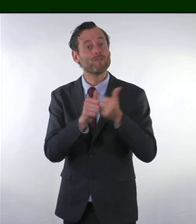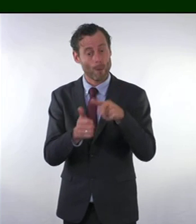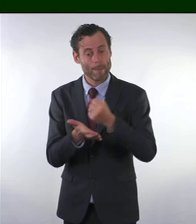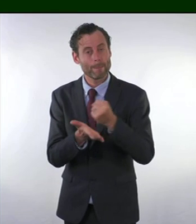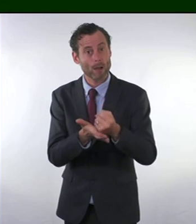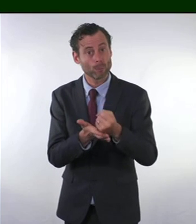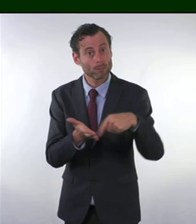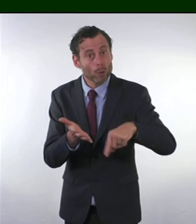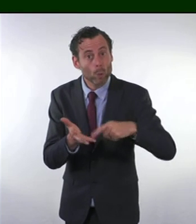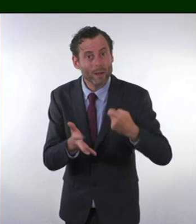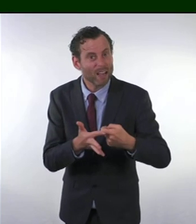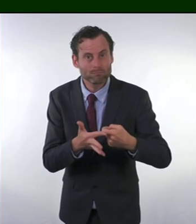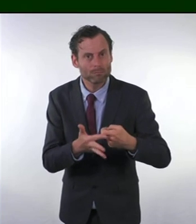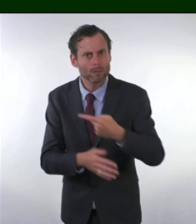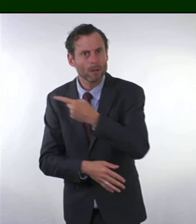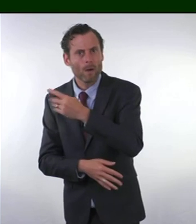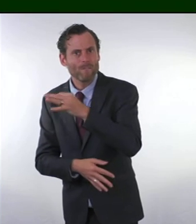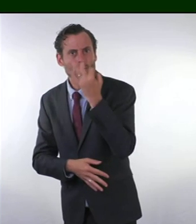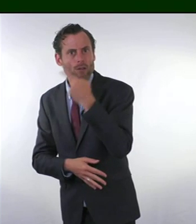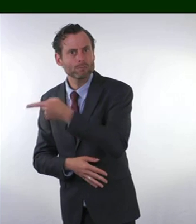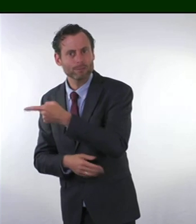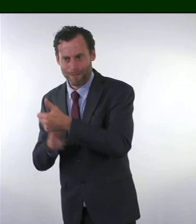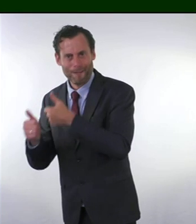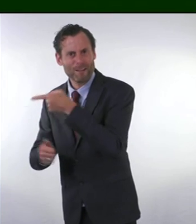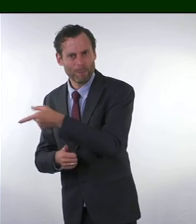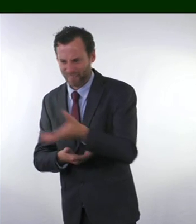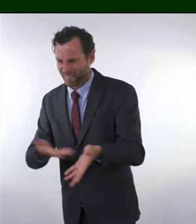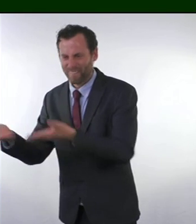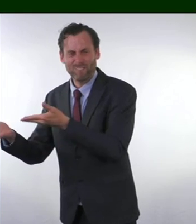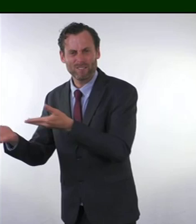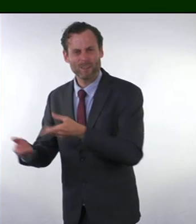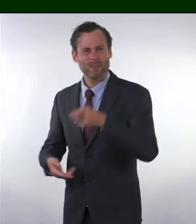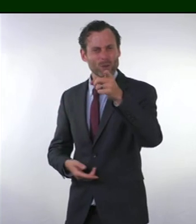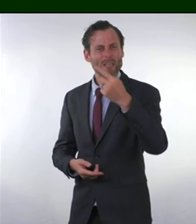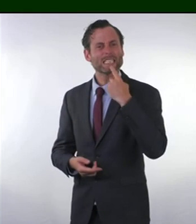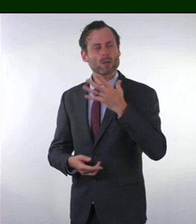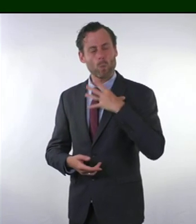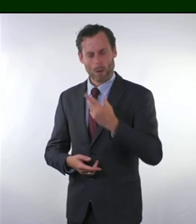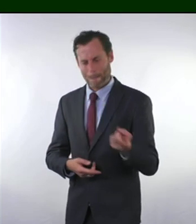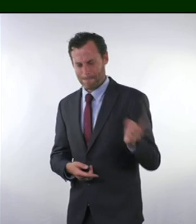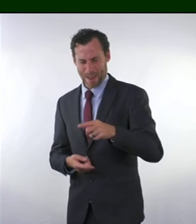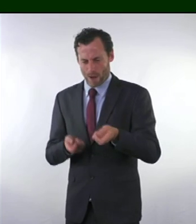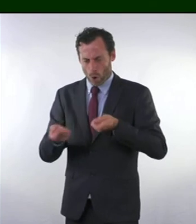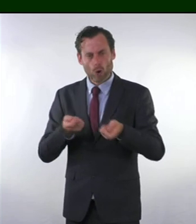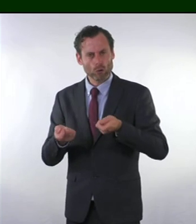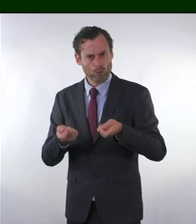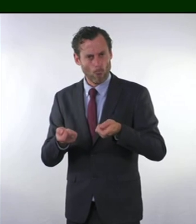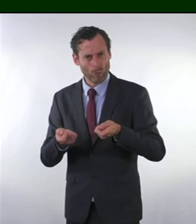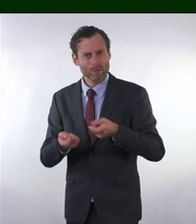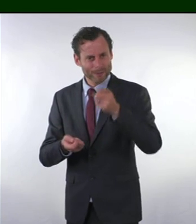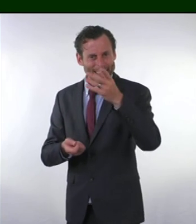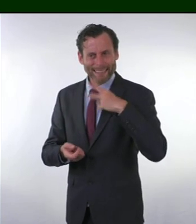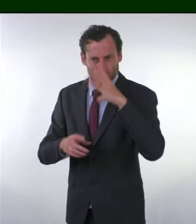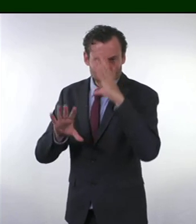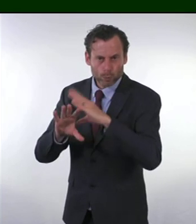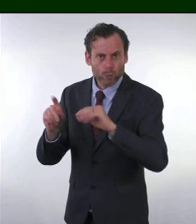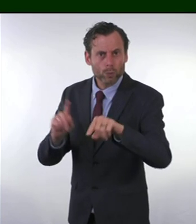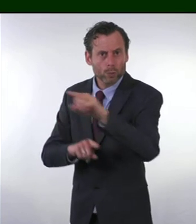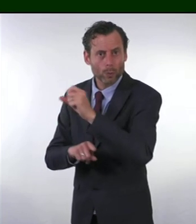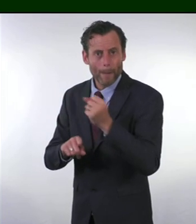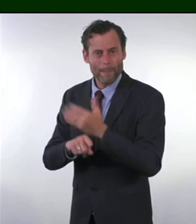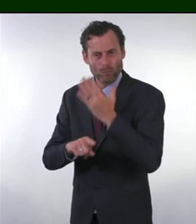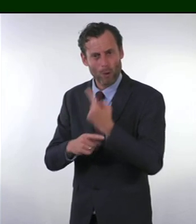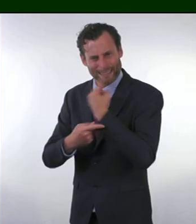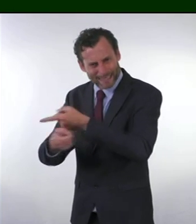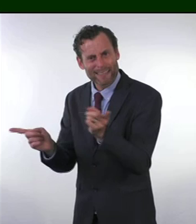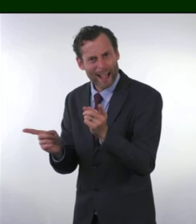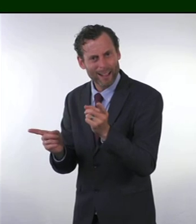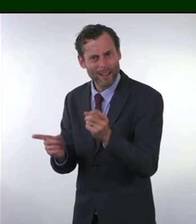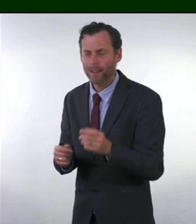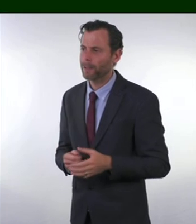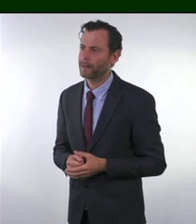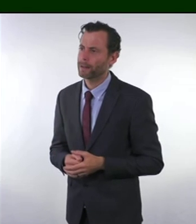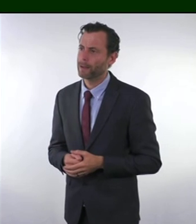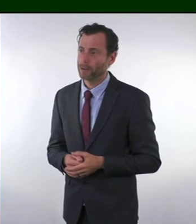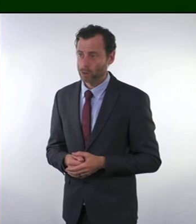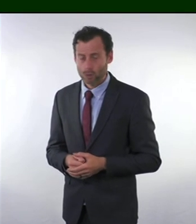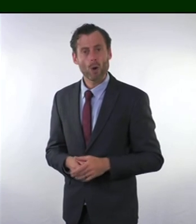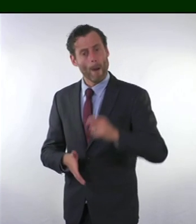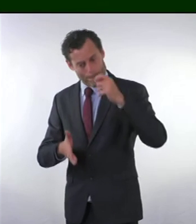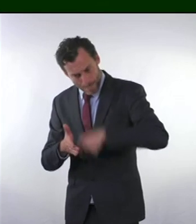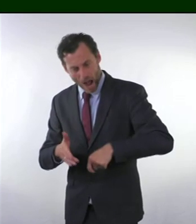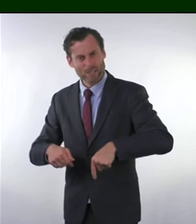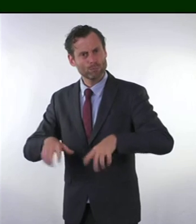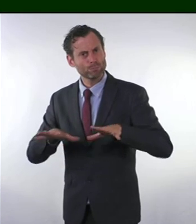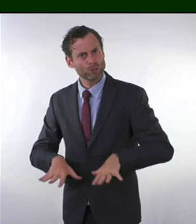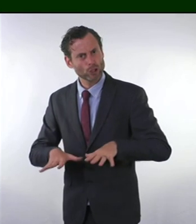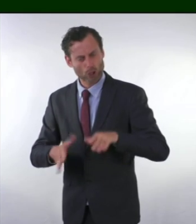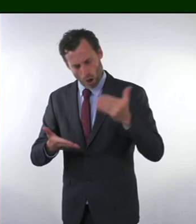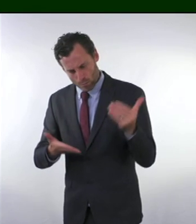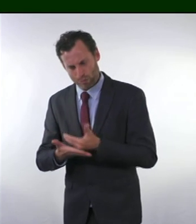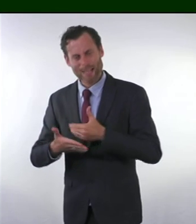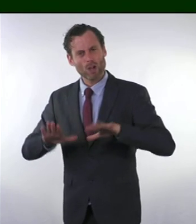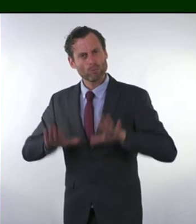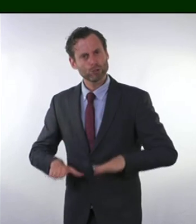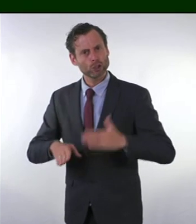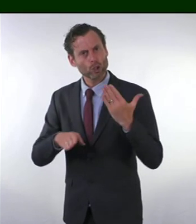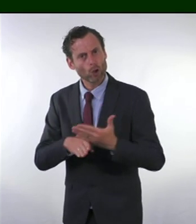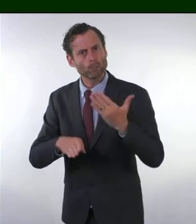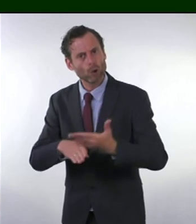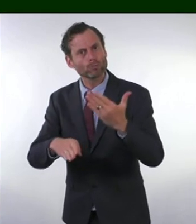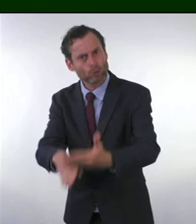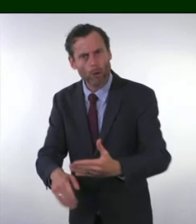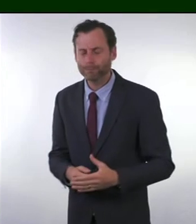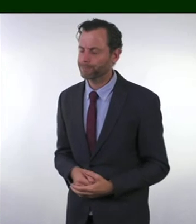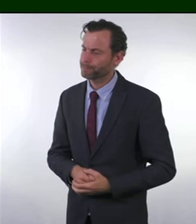Will the Prime Minister now take back control and give instructions to the Treasury, the Cabinet Office, Whitehall and town halls to buy British and protect British jobs, jobs, jobs?